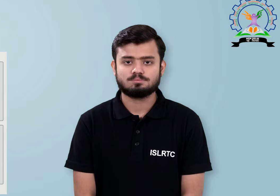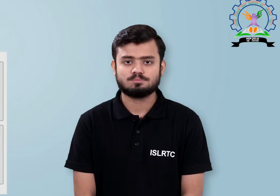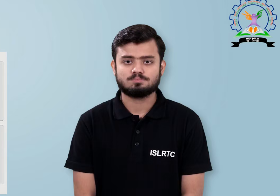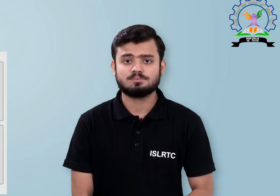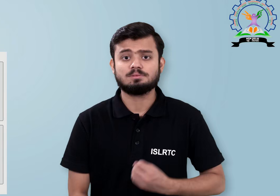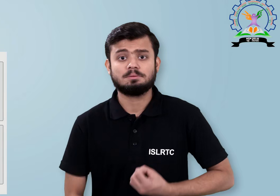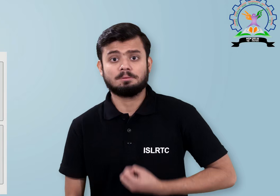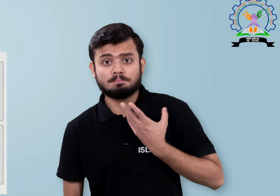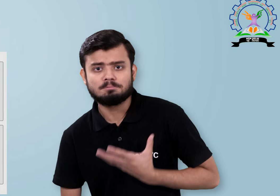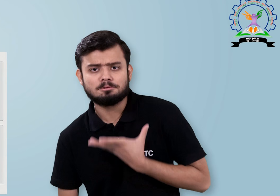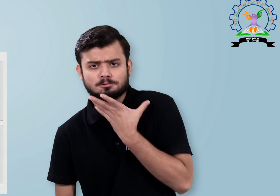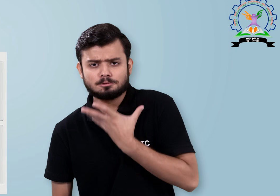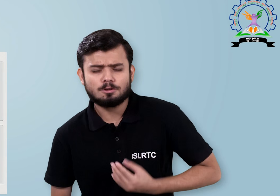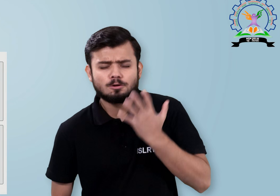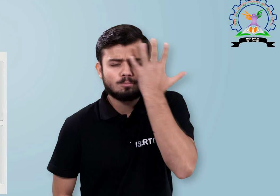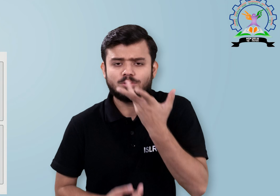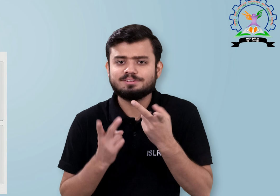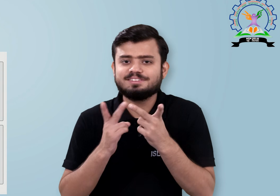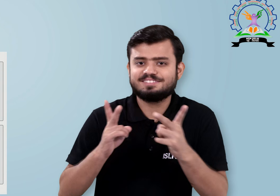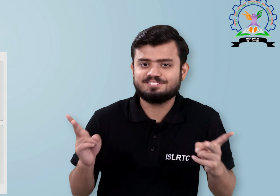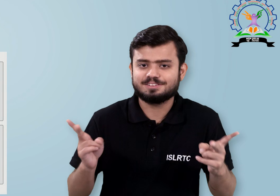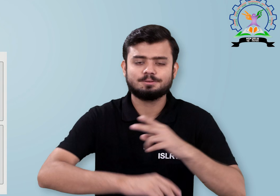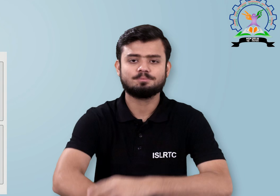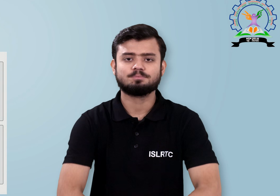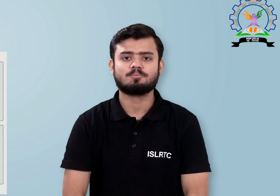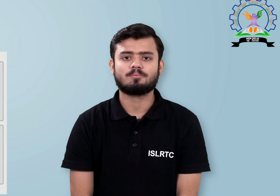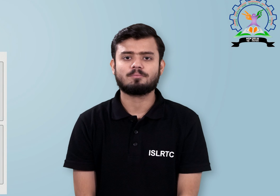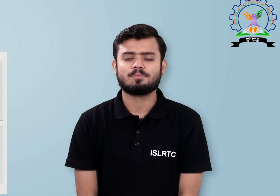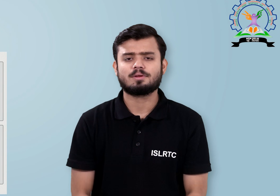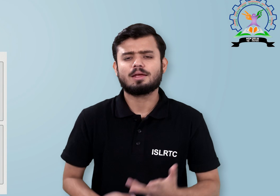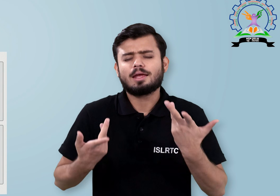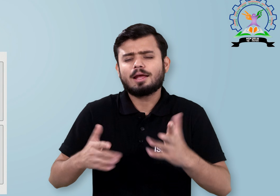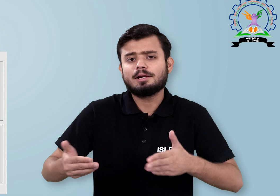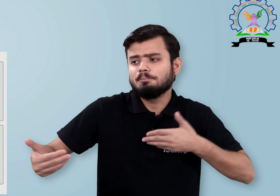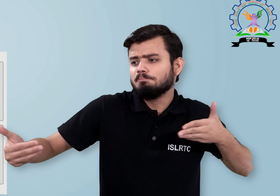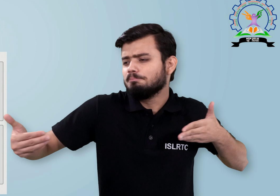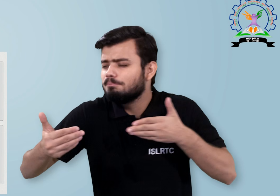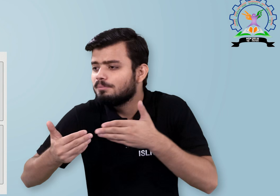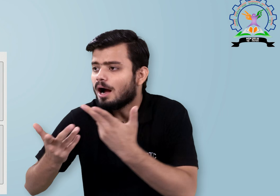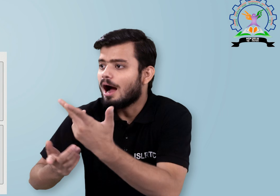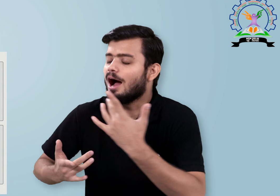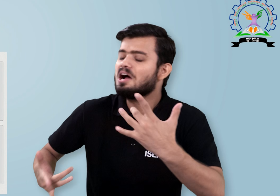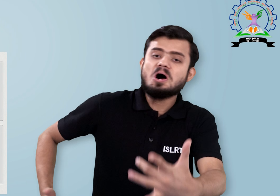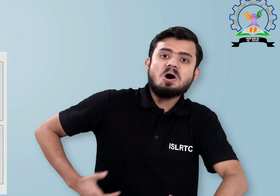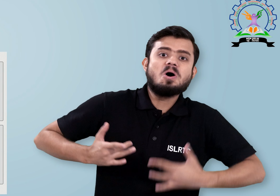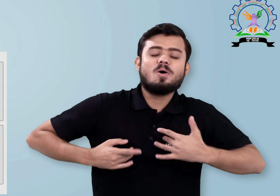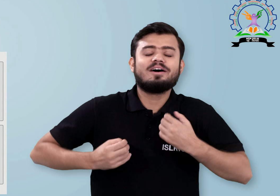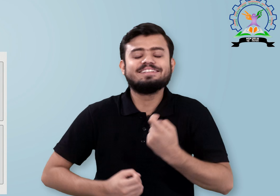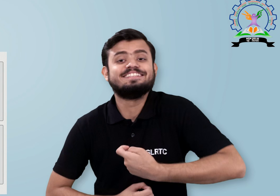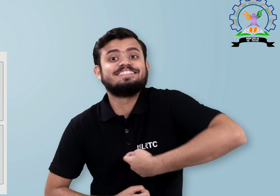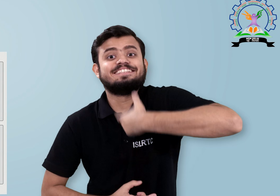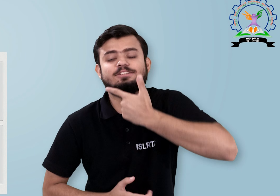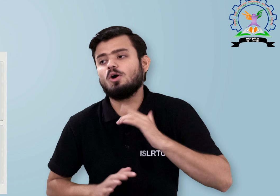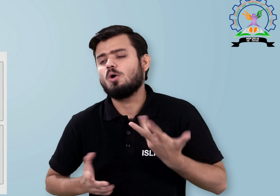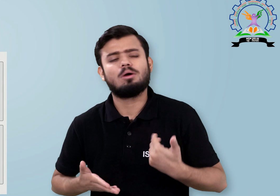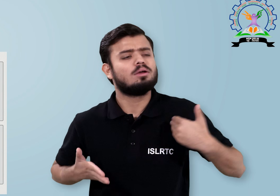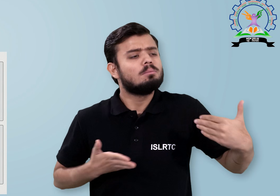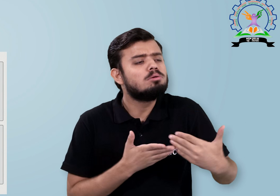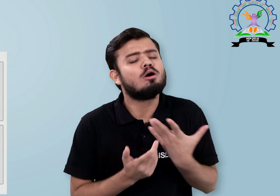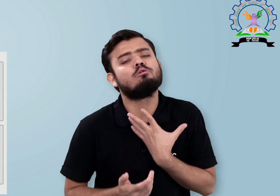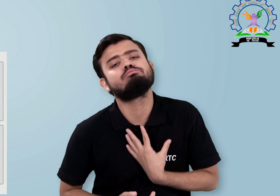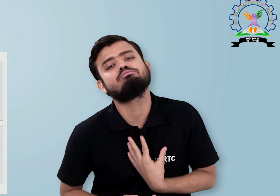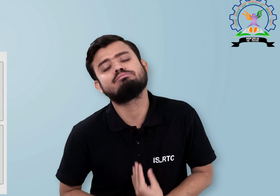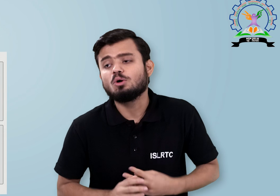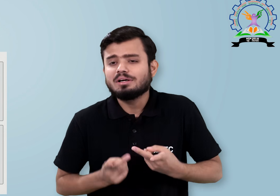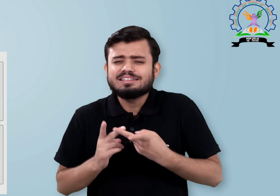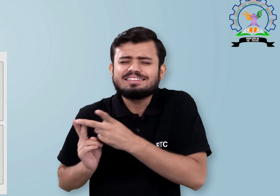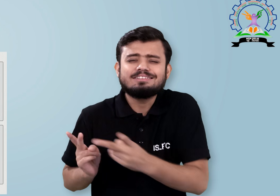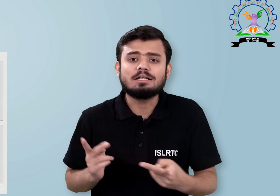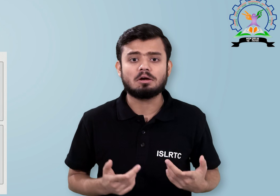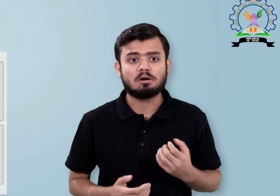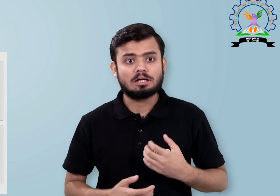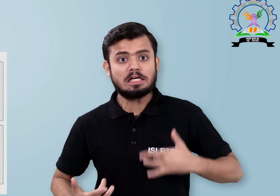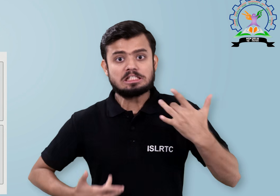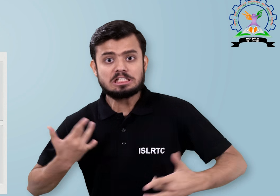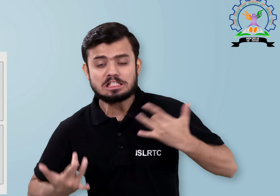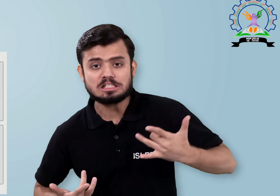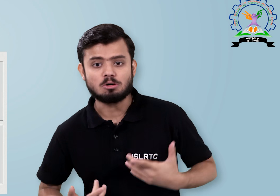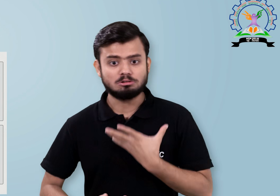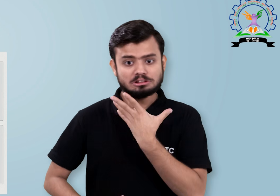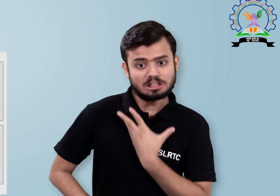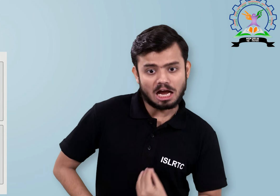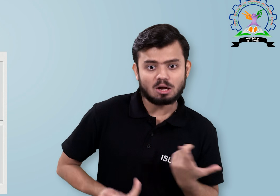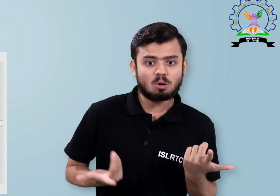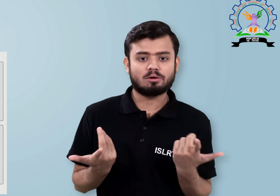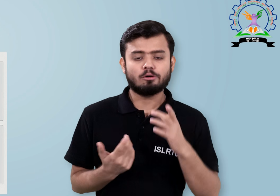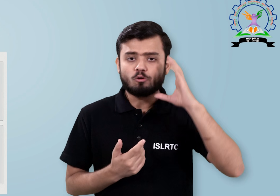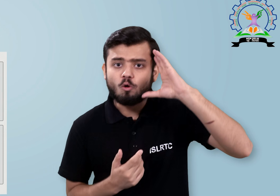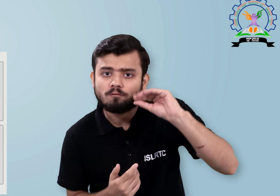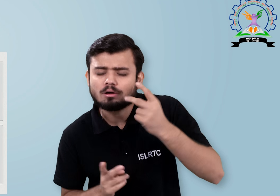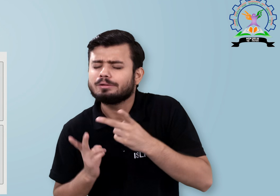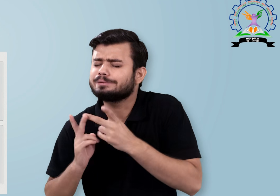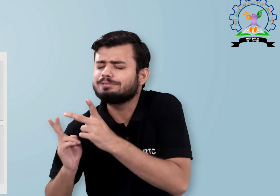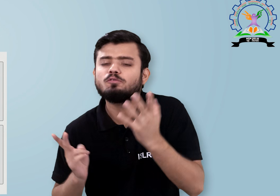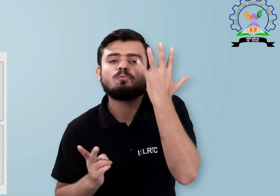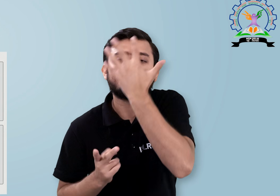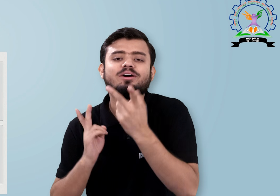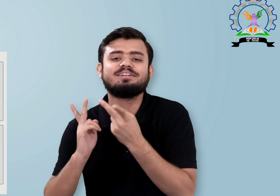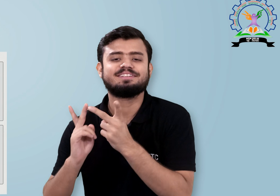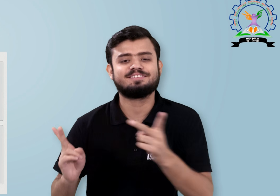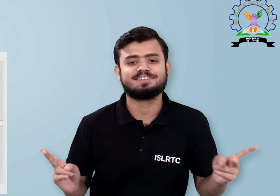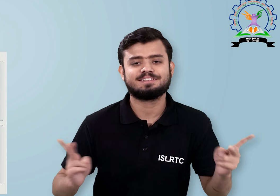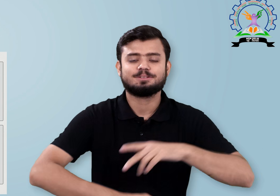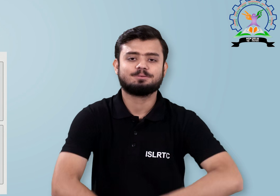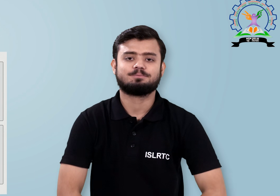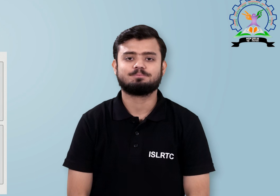Mood The atmosphere or feeling created by a literary work.